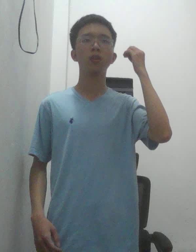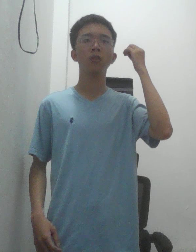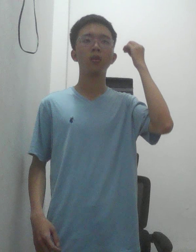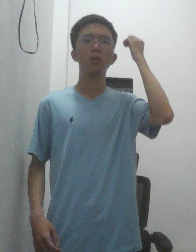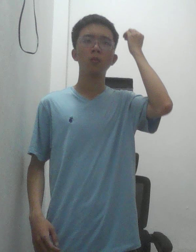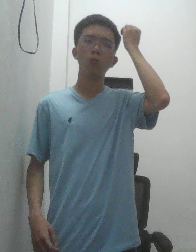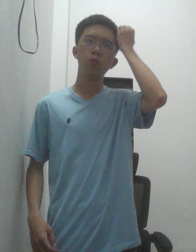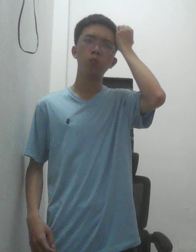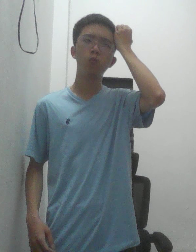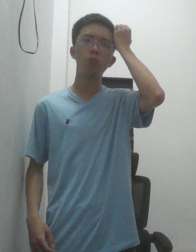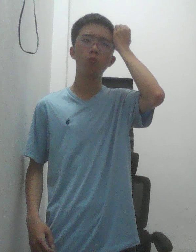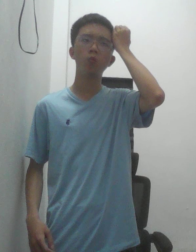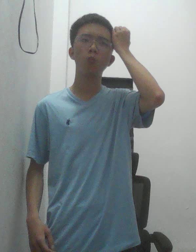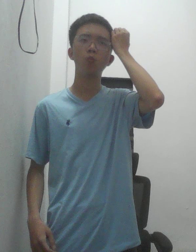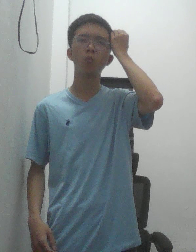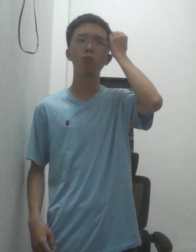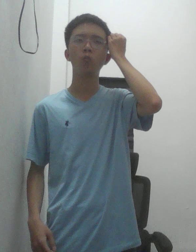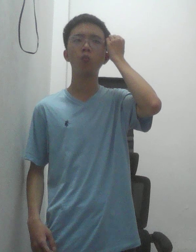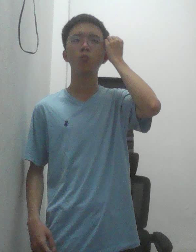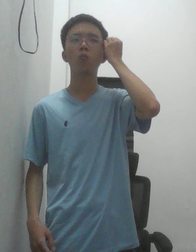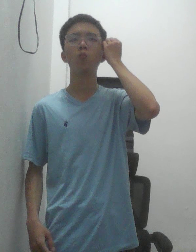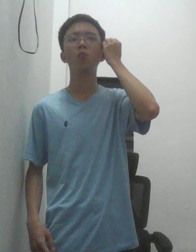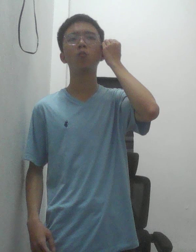oi troi